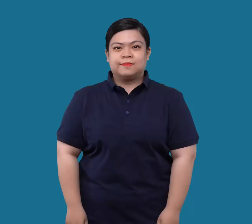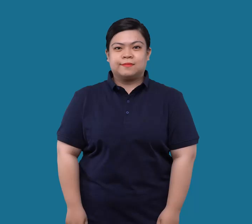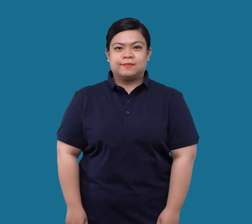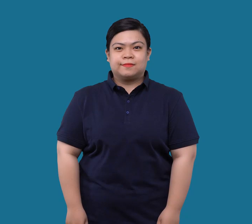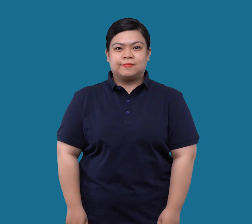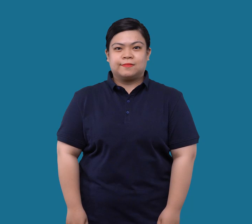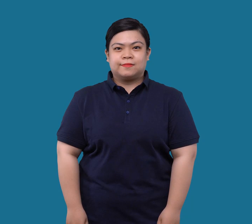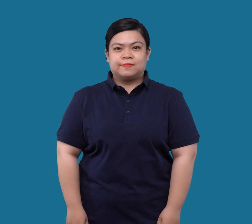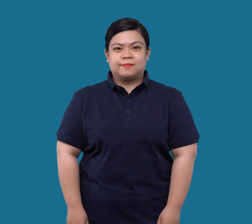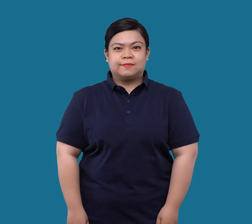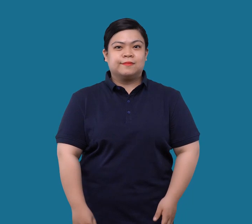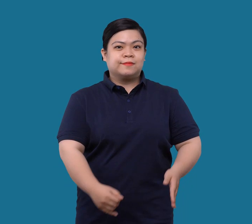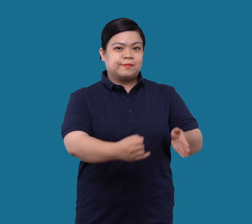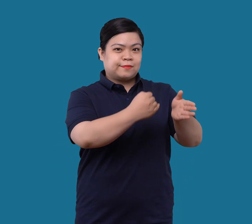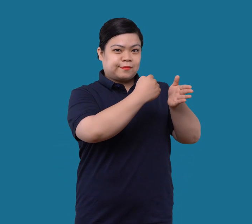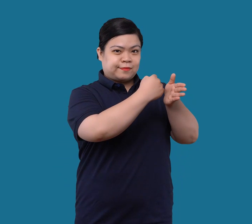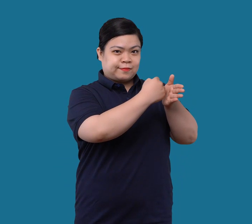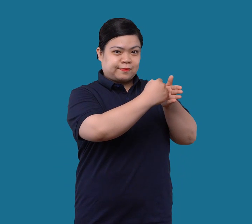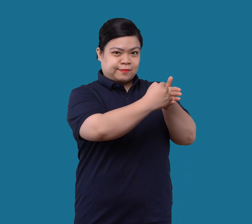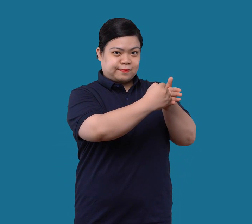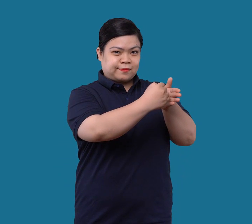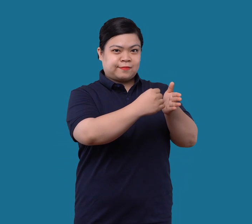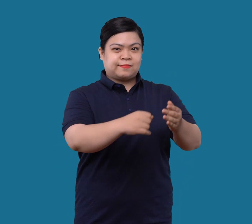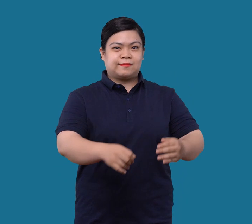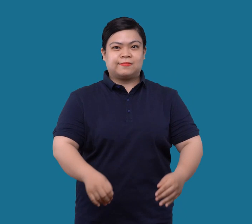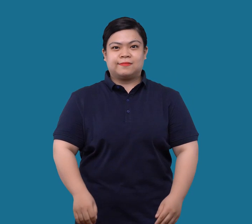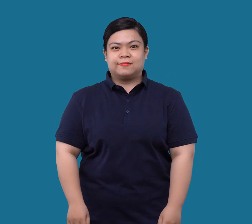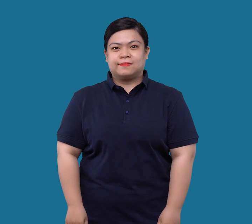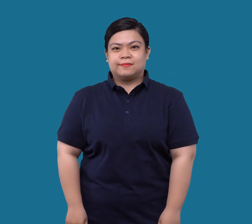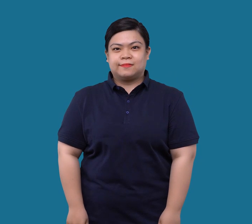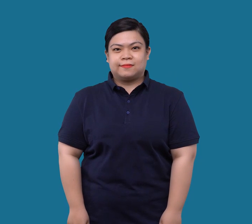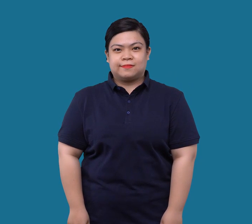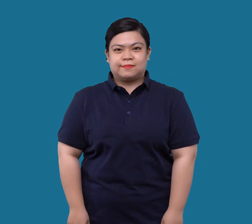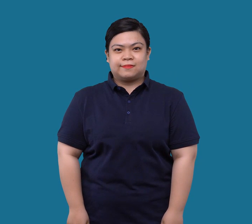bảng trừ